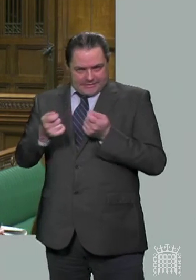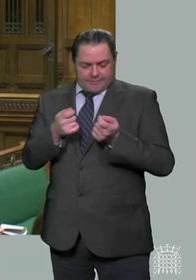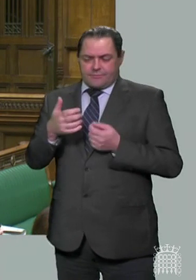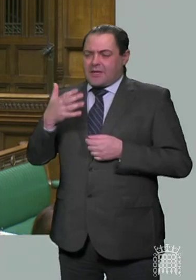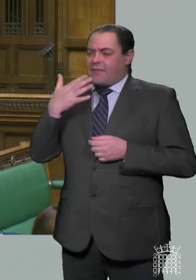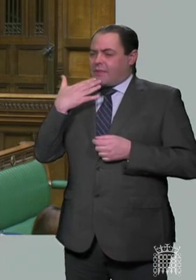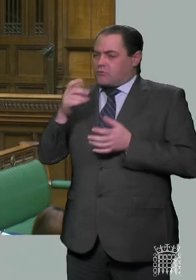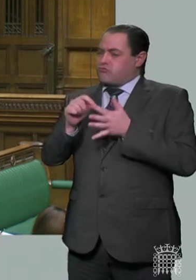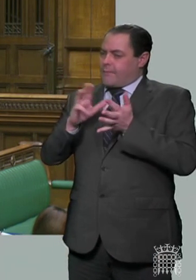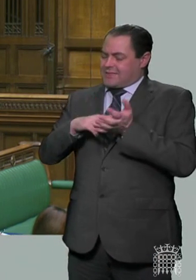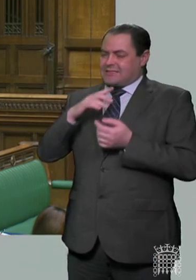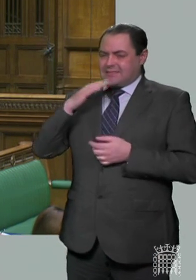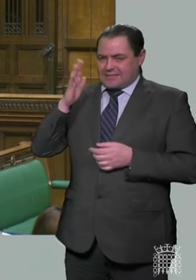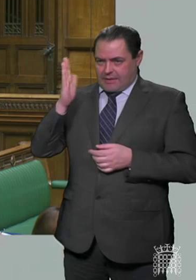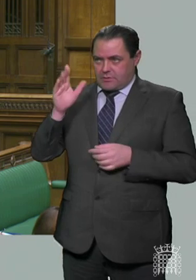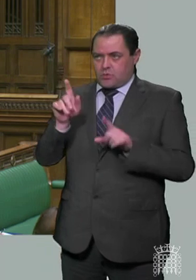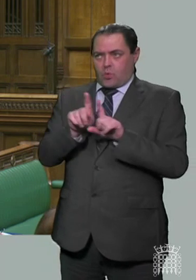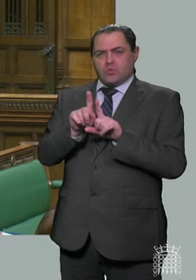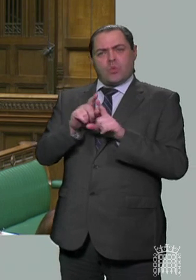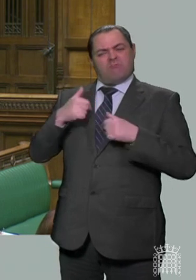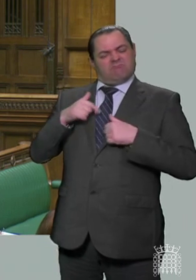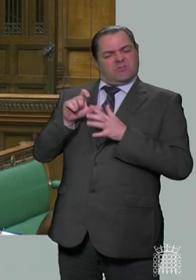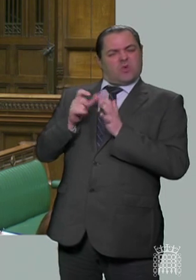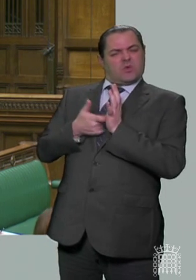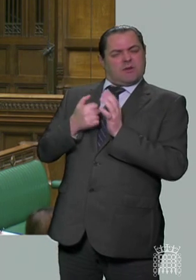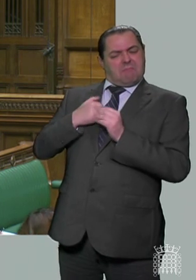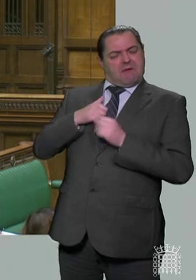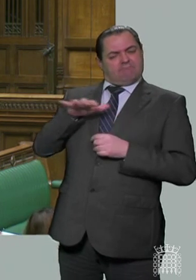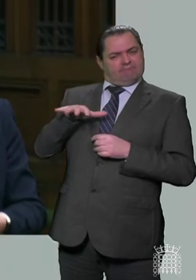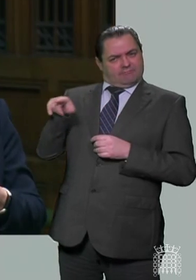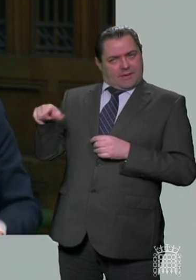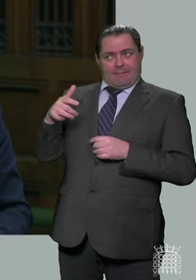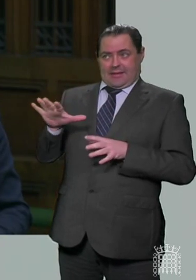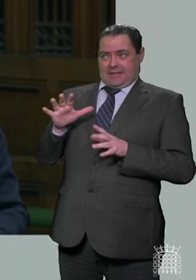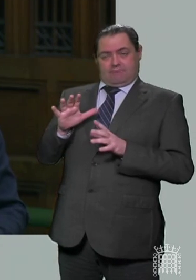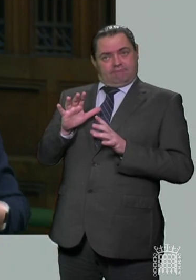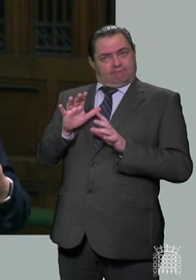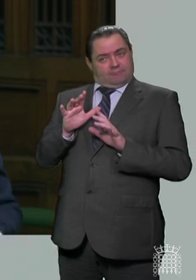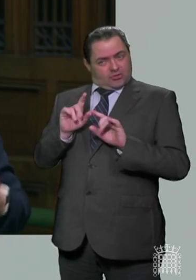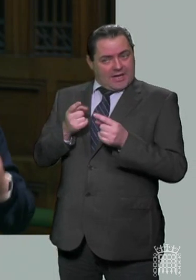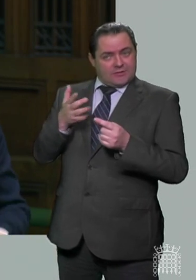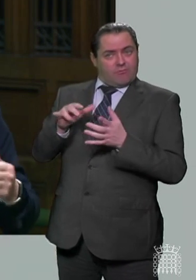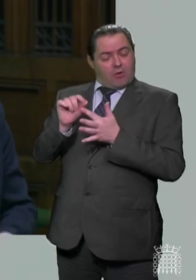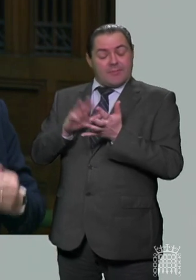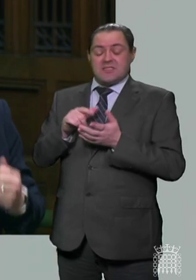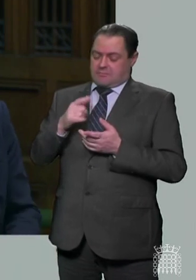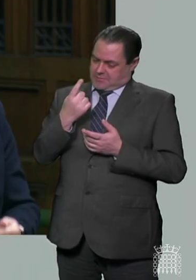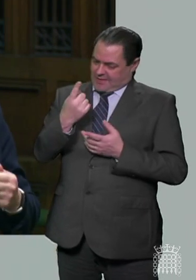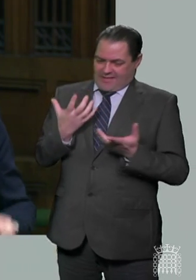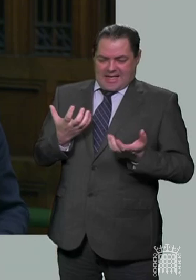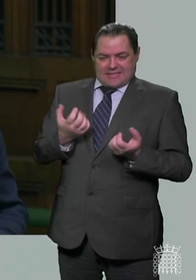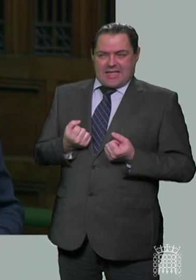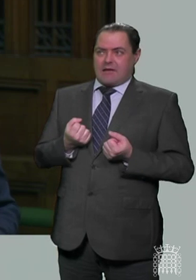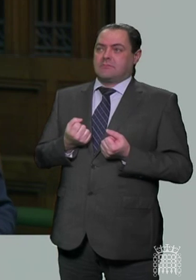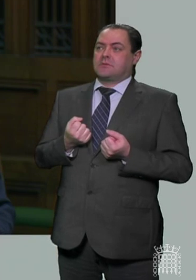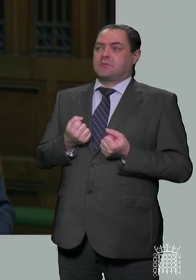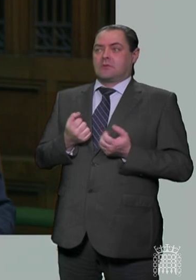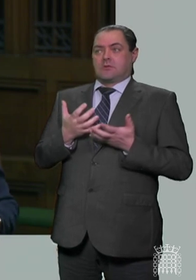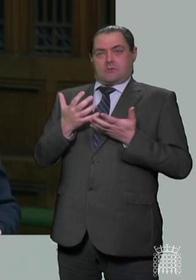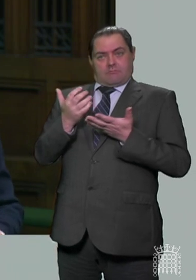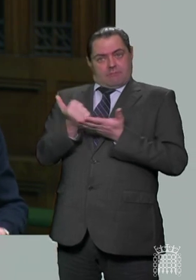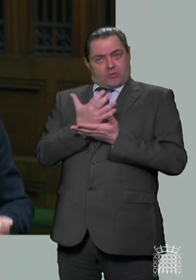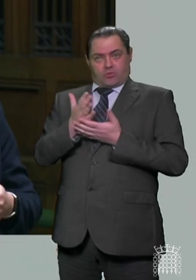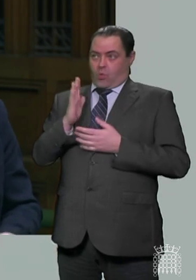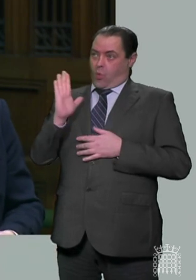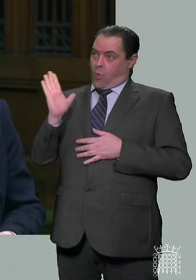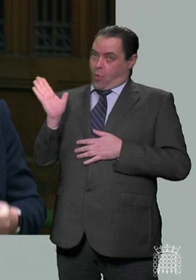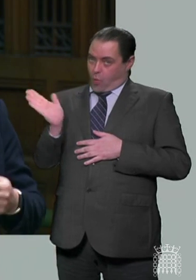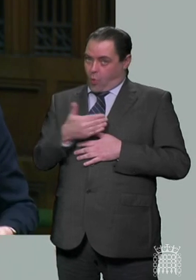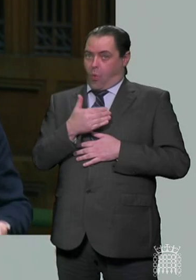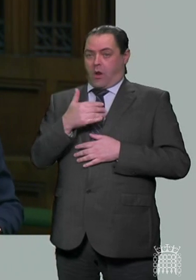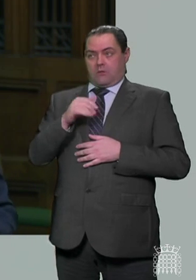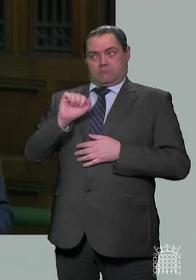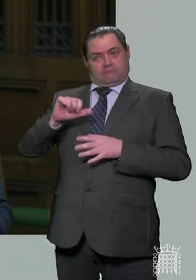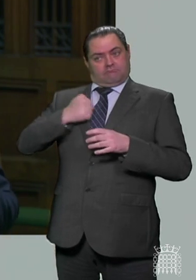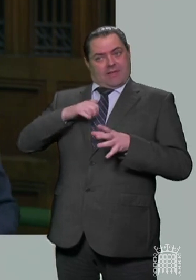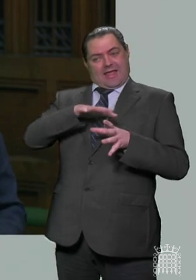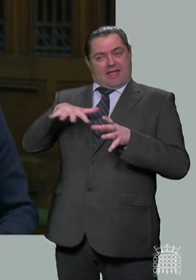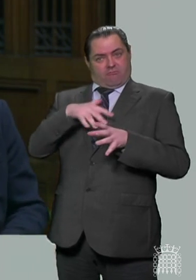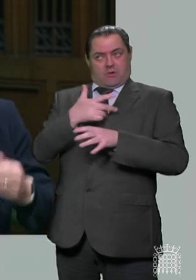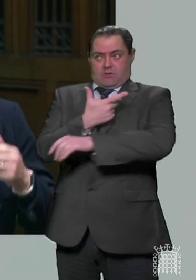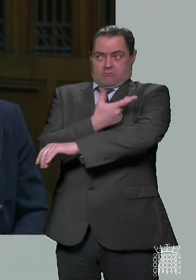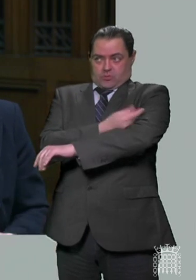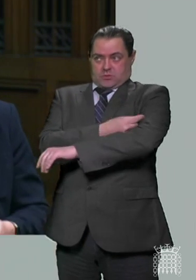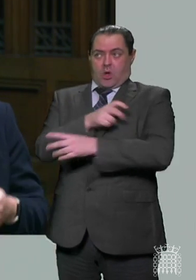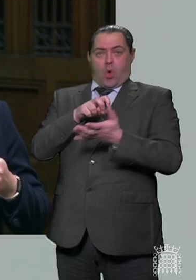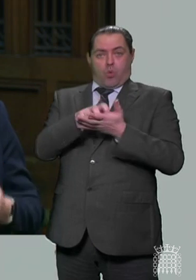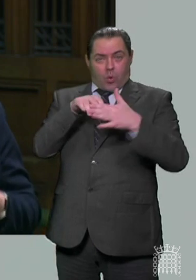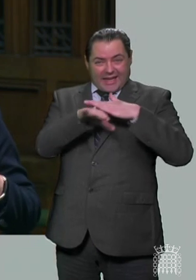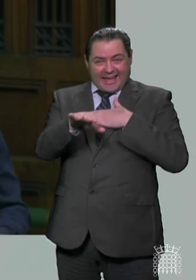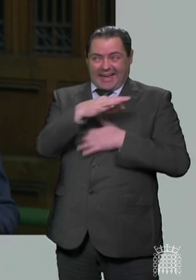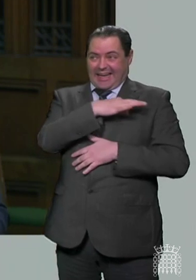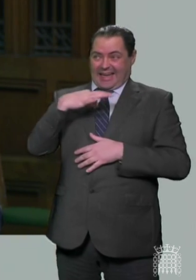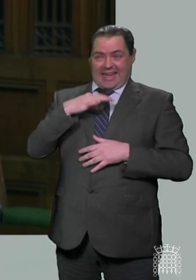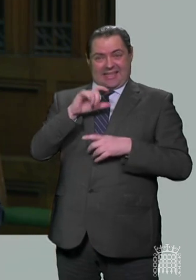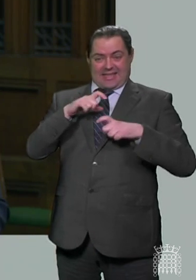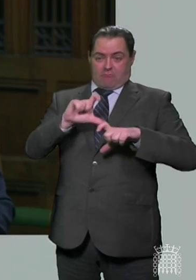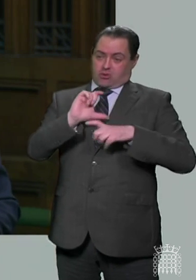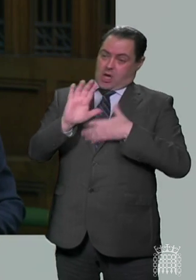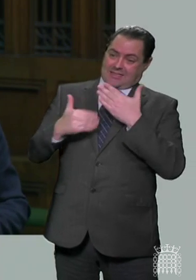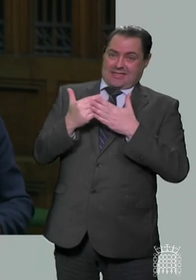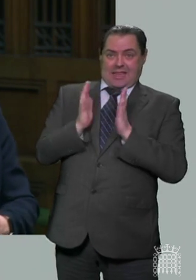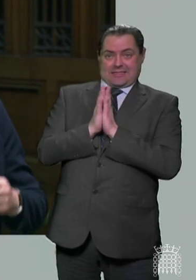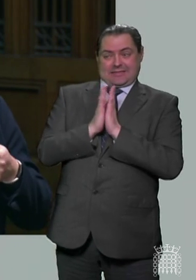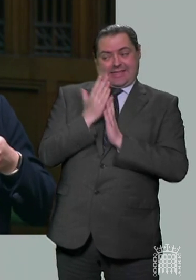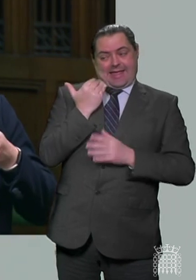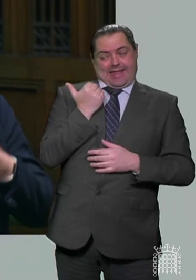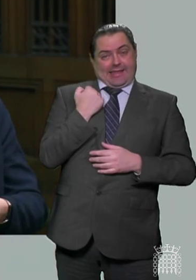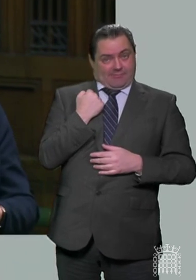I also thank people such as Dr Tim Cooper in my constituency who took up the Prime Minister’s challenge and enabled absolutely every eligible person in my constituency to have their boosters over the Christmas period, with walk-in clinics continuing until Sunday of this week.